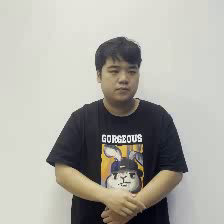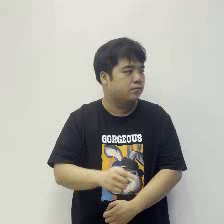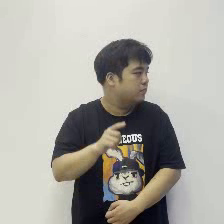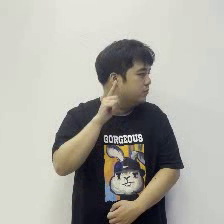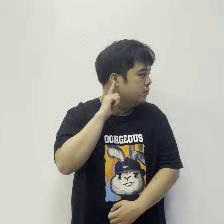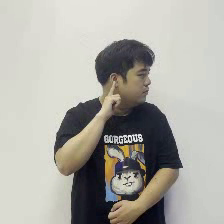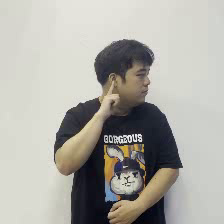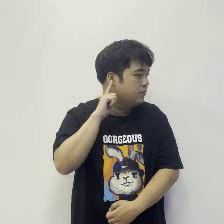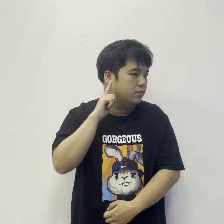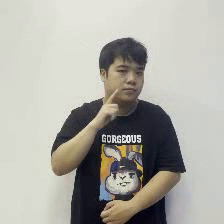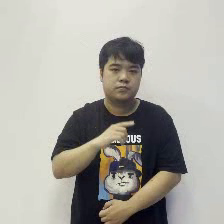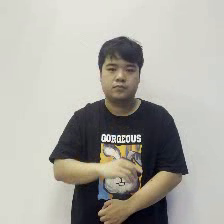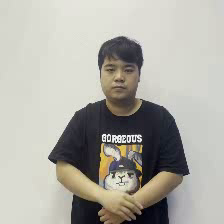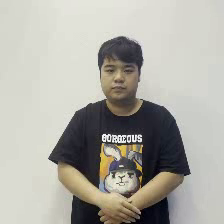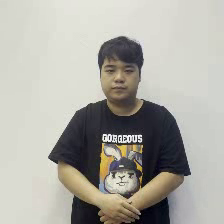Nghe